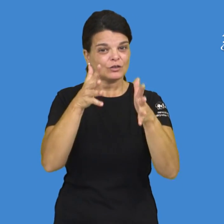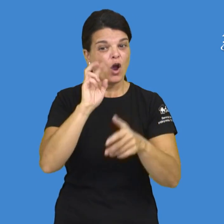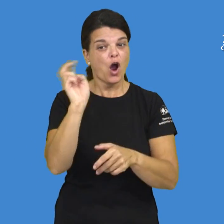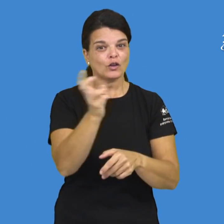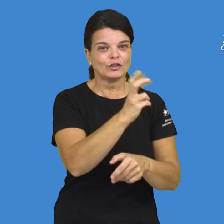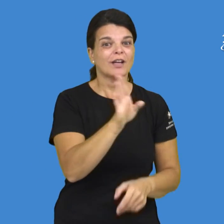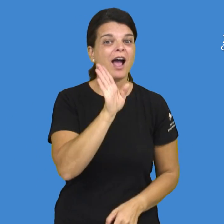otro